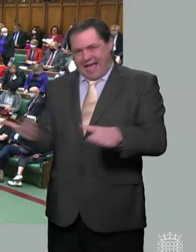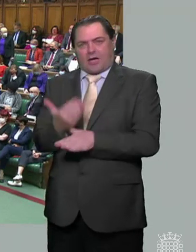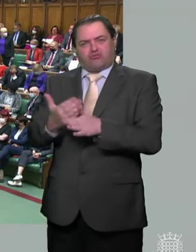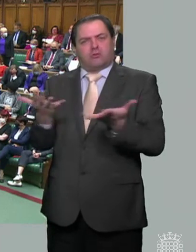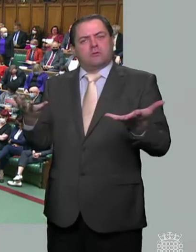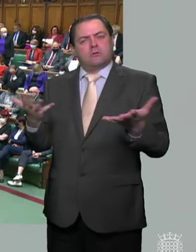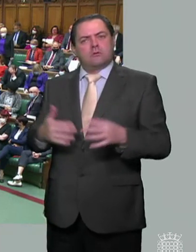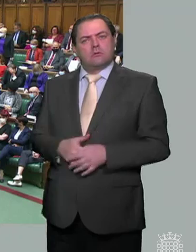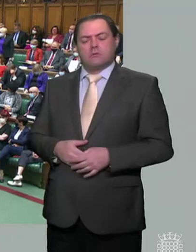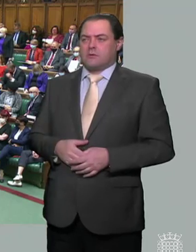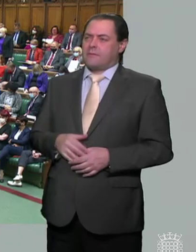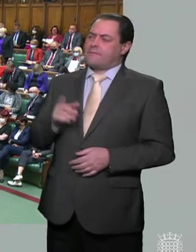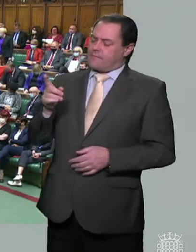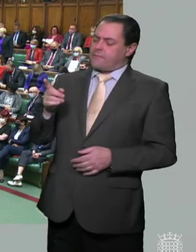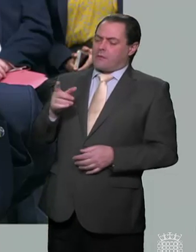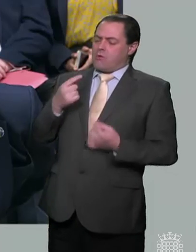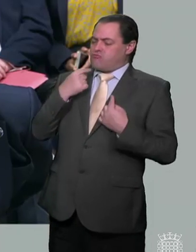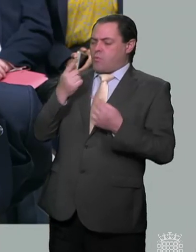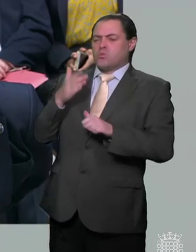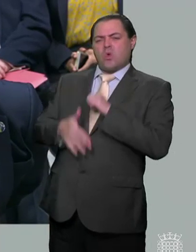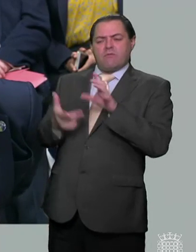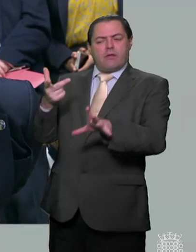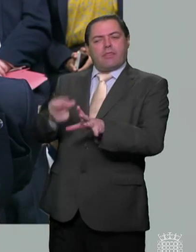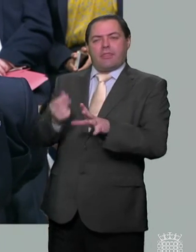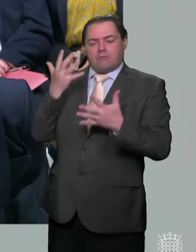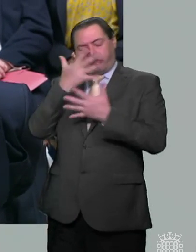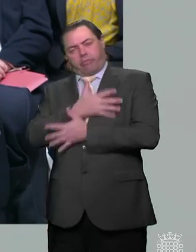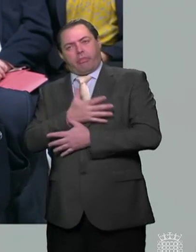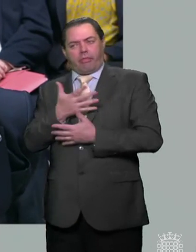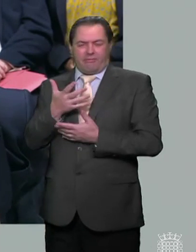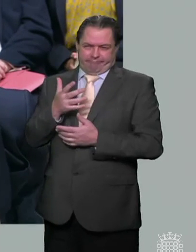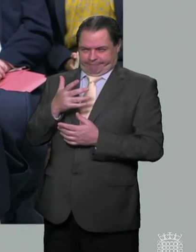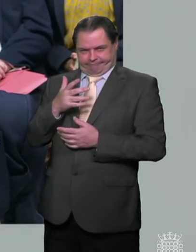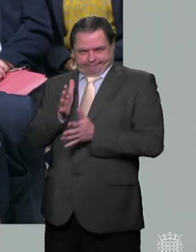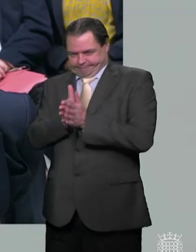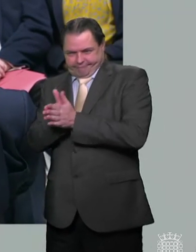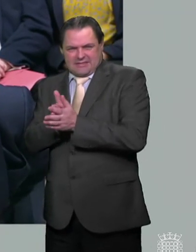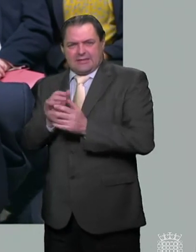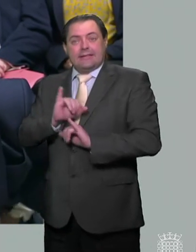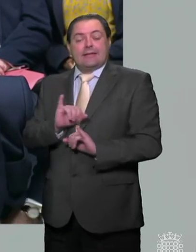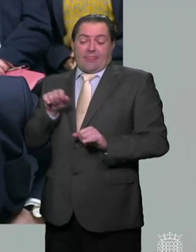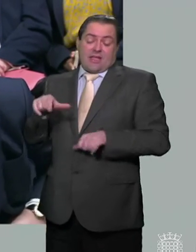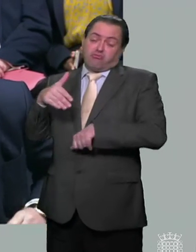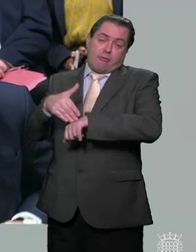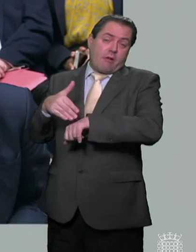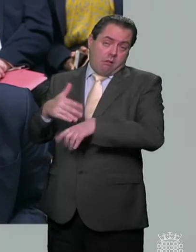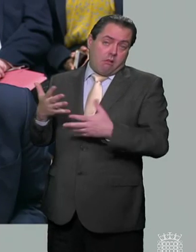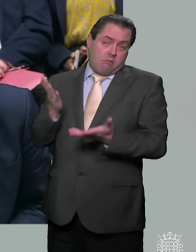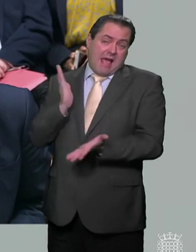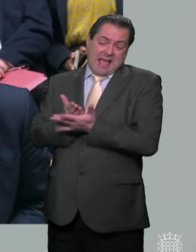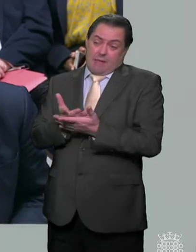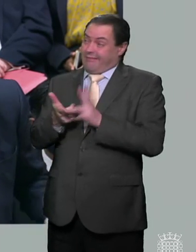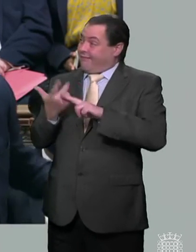The reports of spiking are extremely disturbing, and as the honourable Lady knows, it is already a criminal offence.